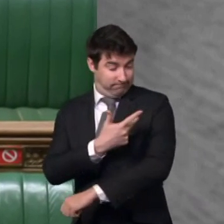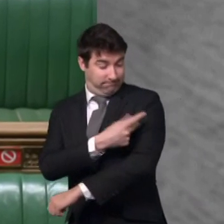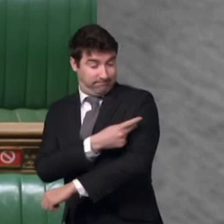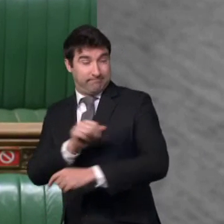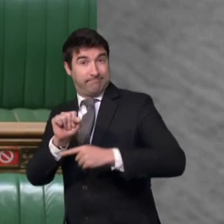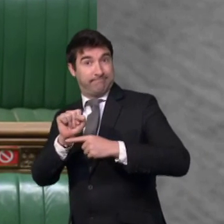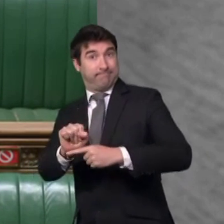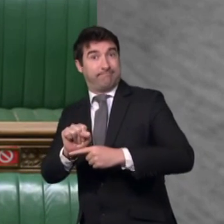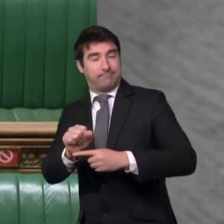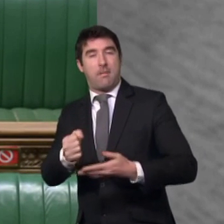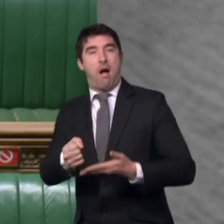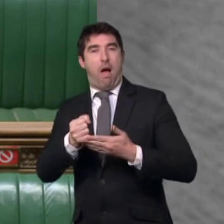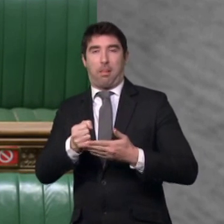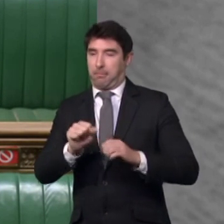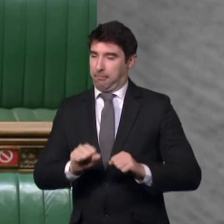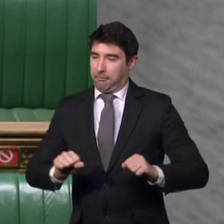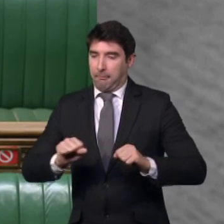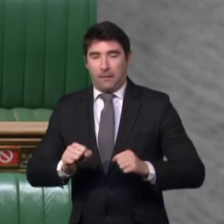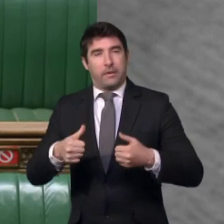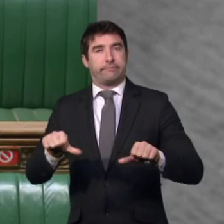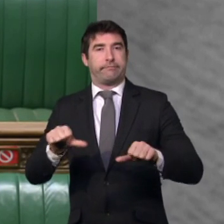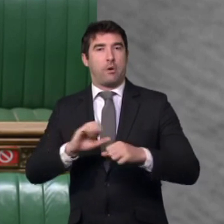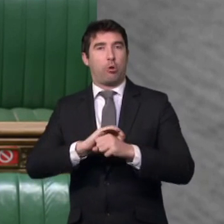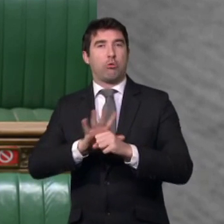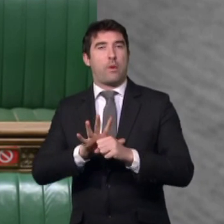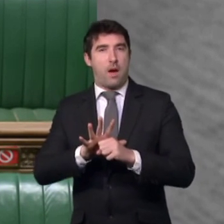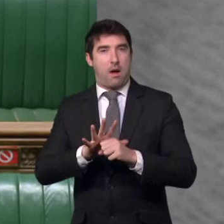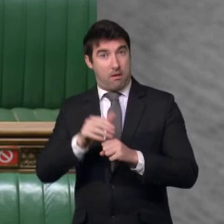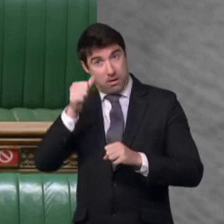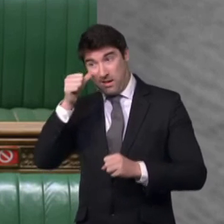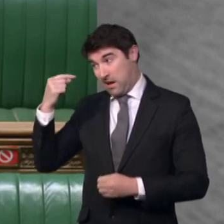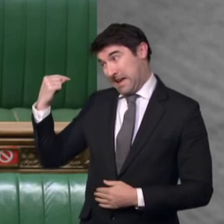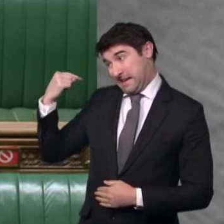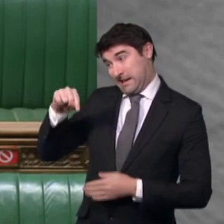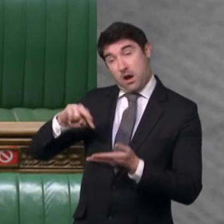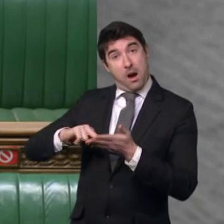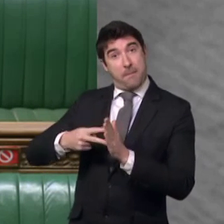Our strategy throughout has been to suppress the virus until a vaccine can make us safe.